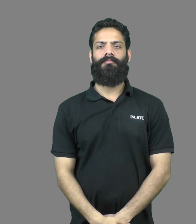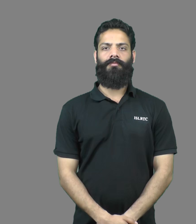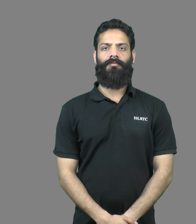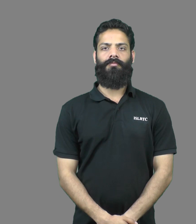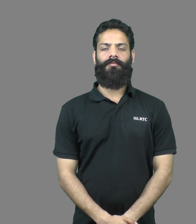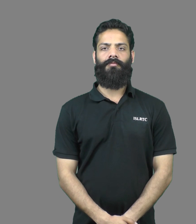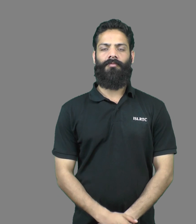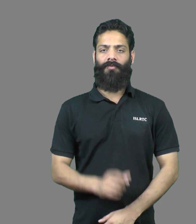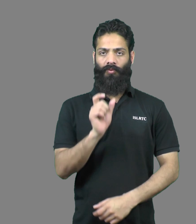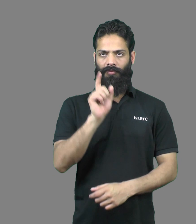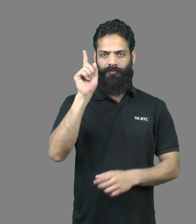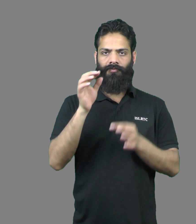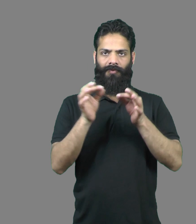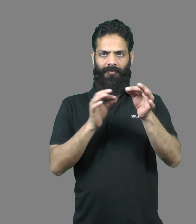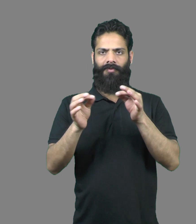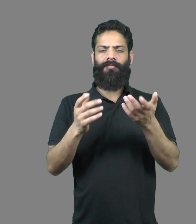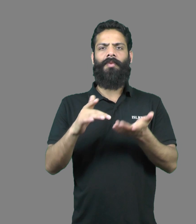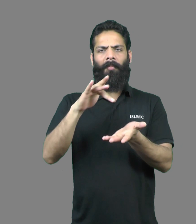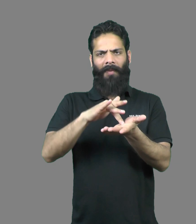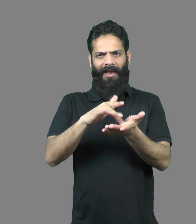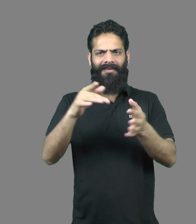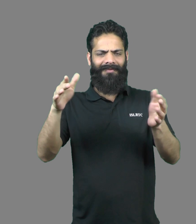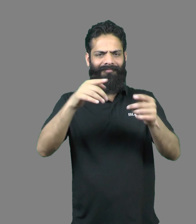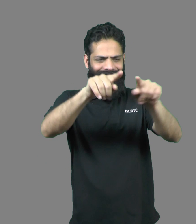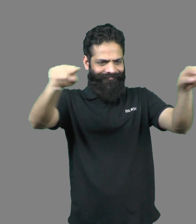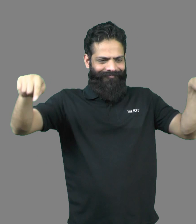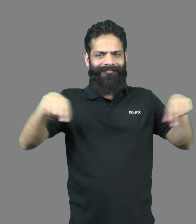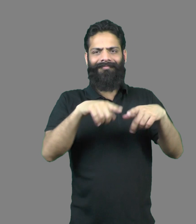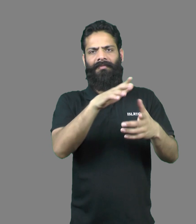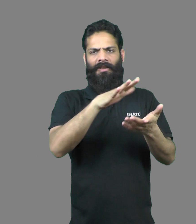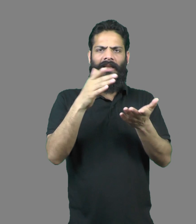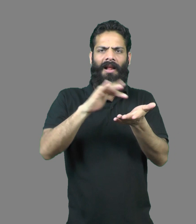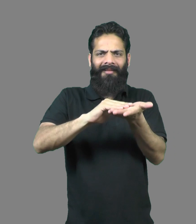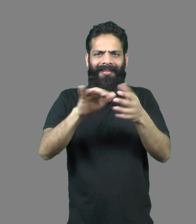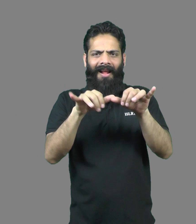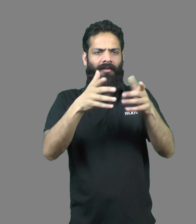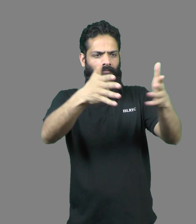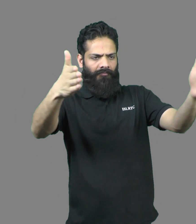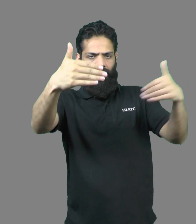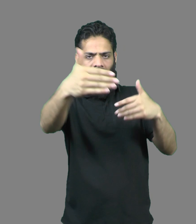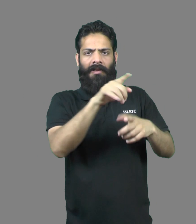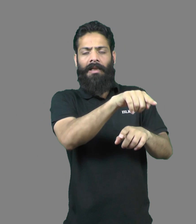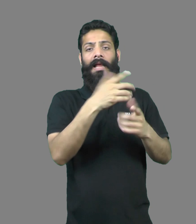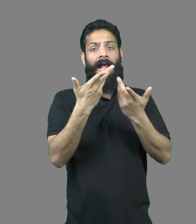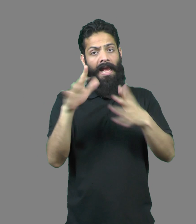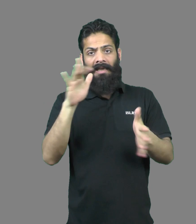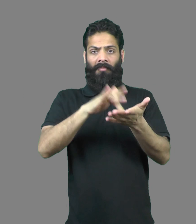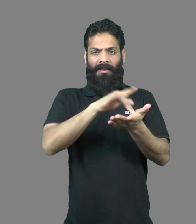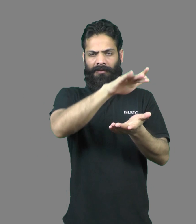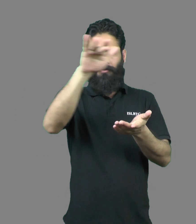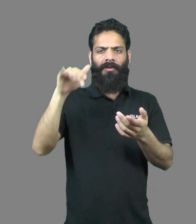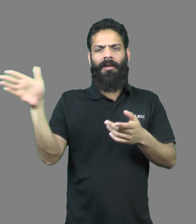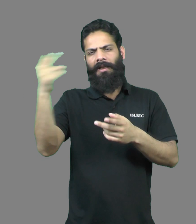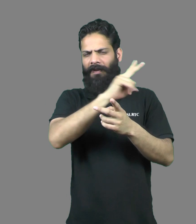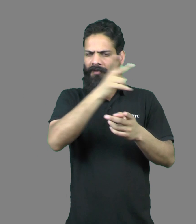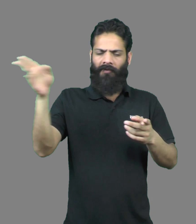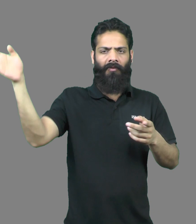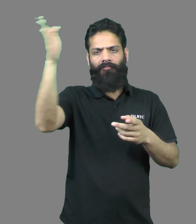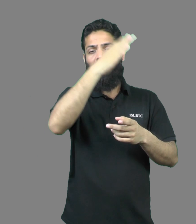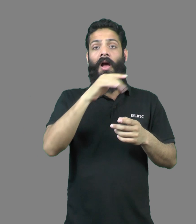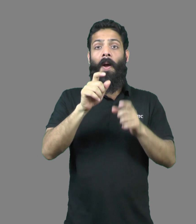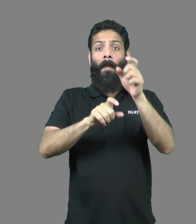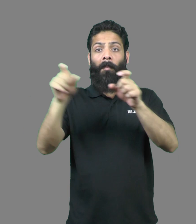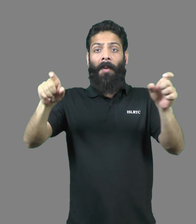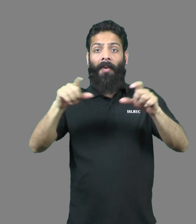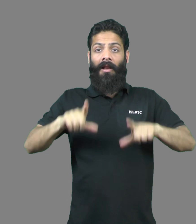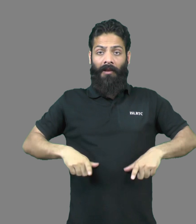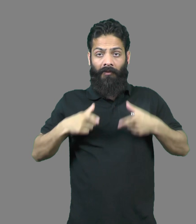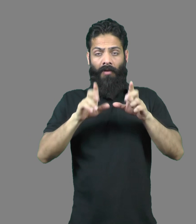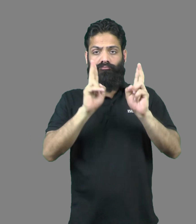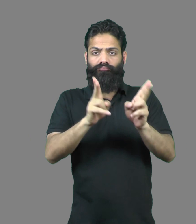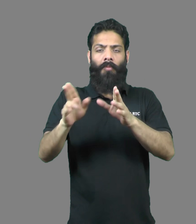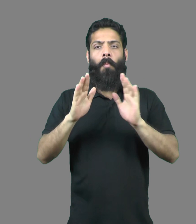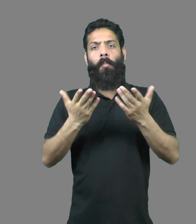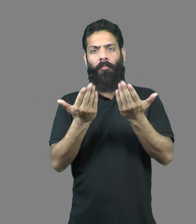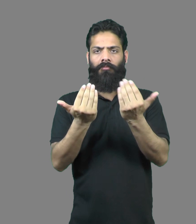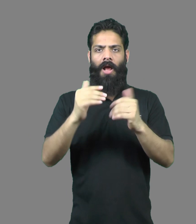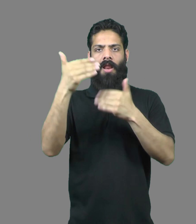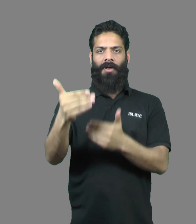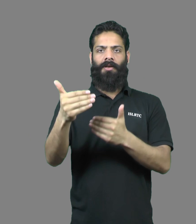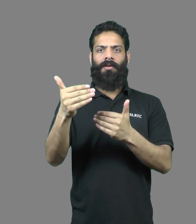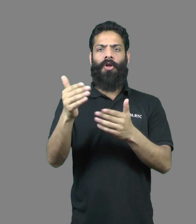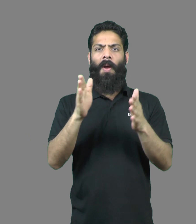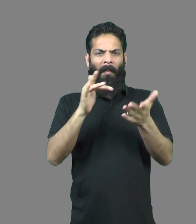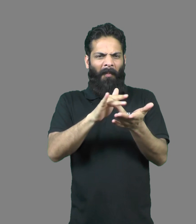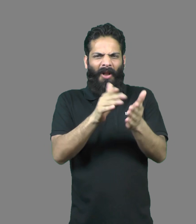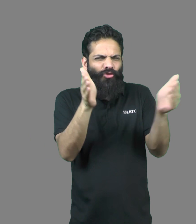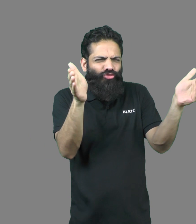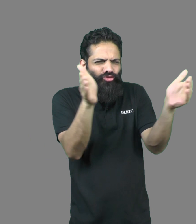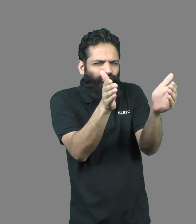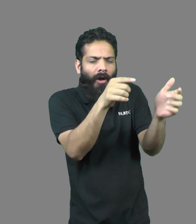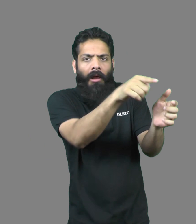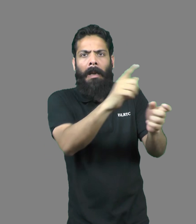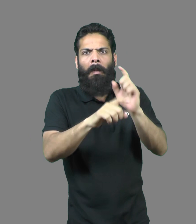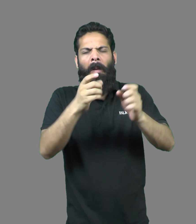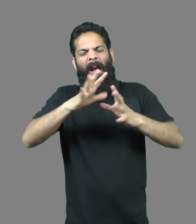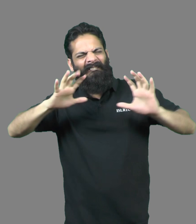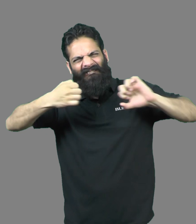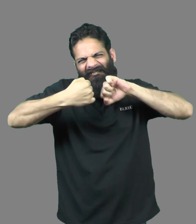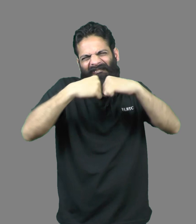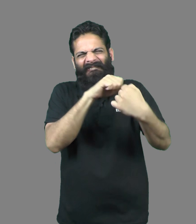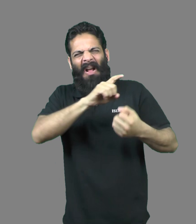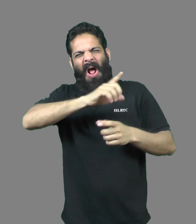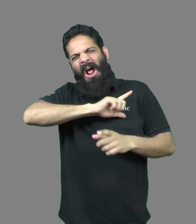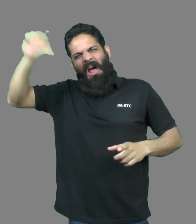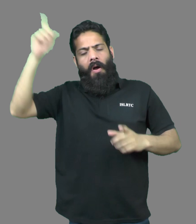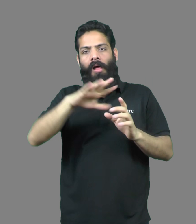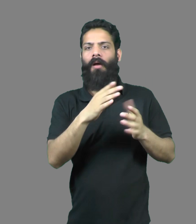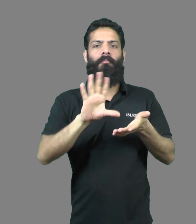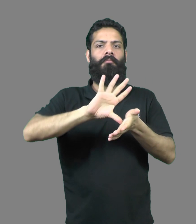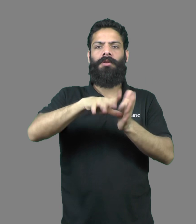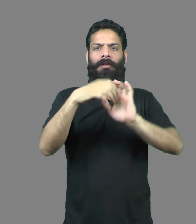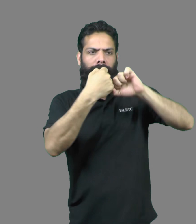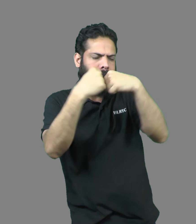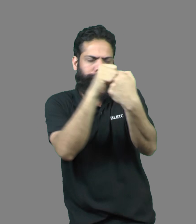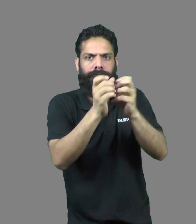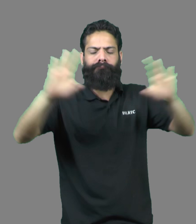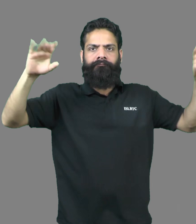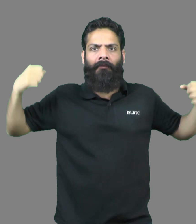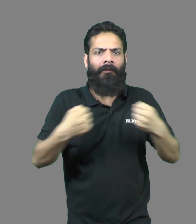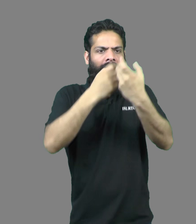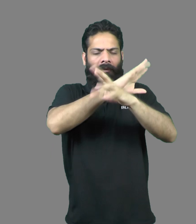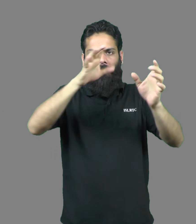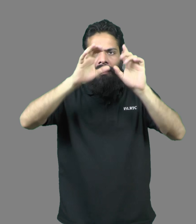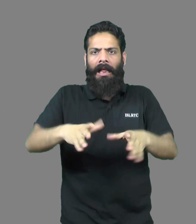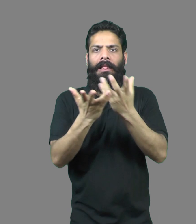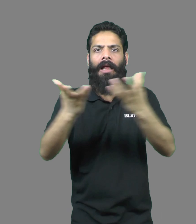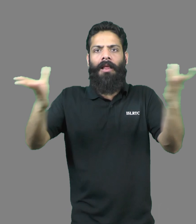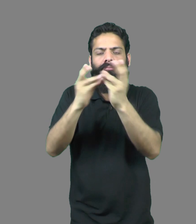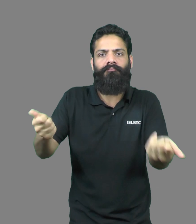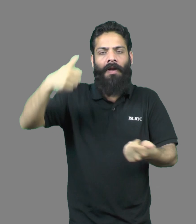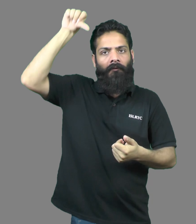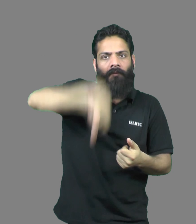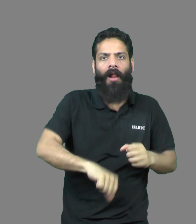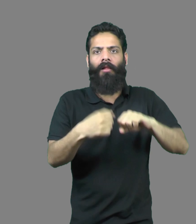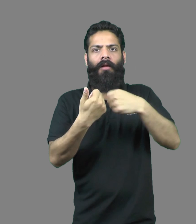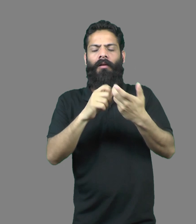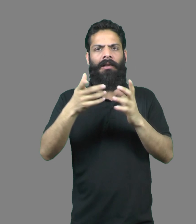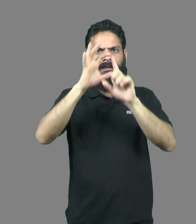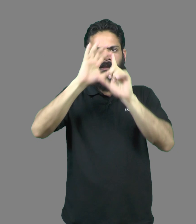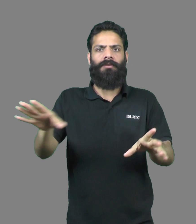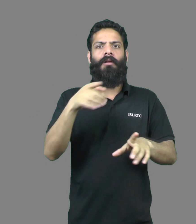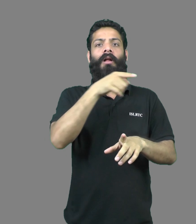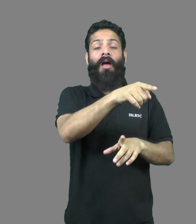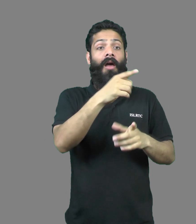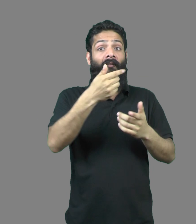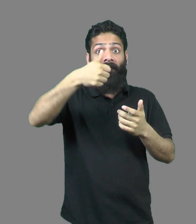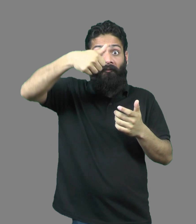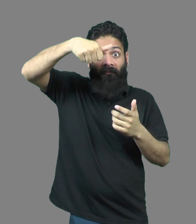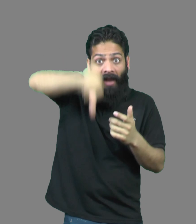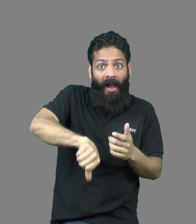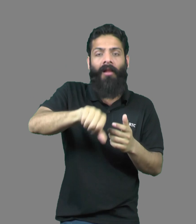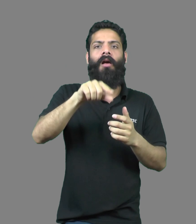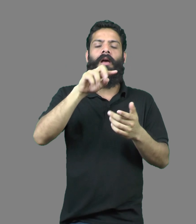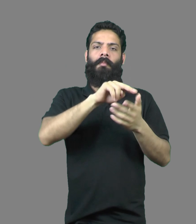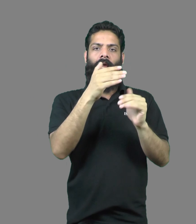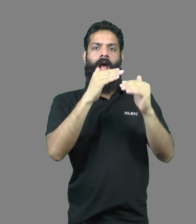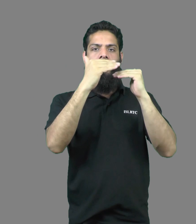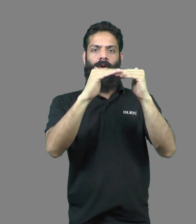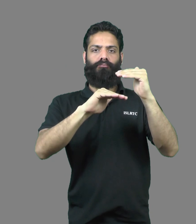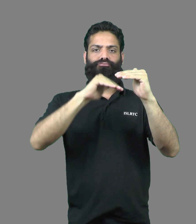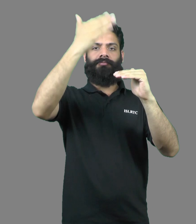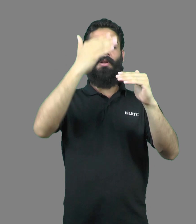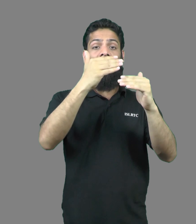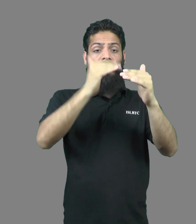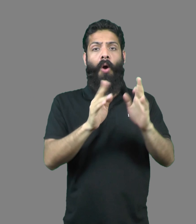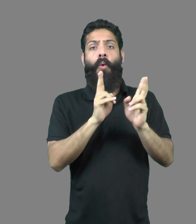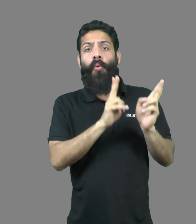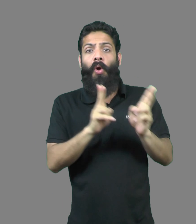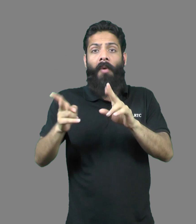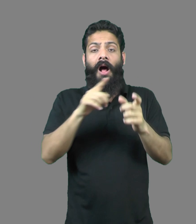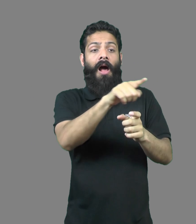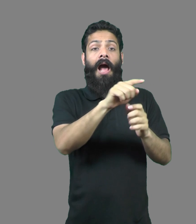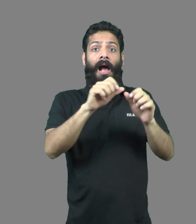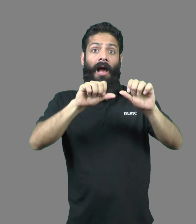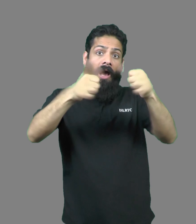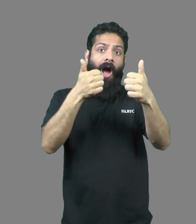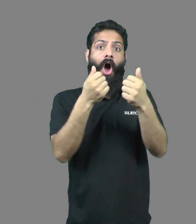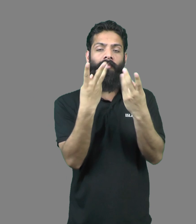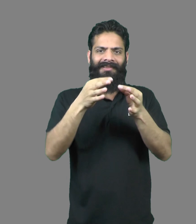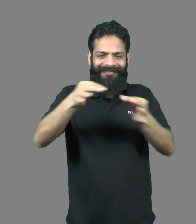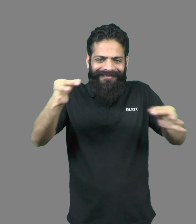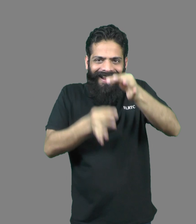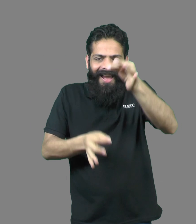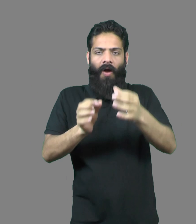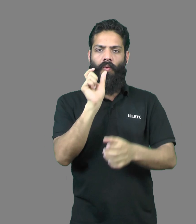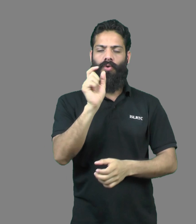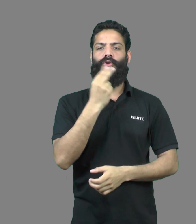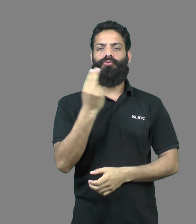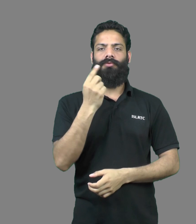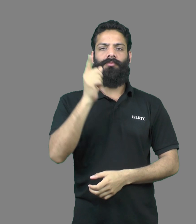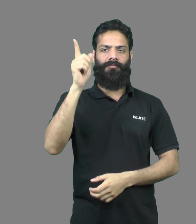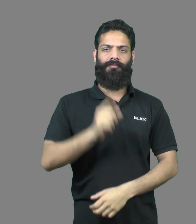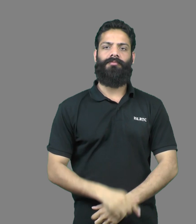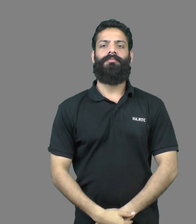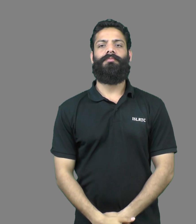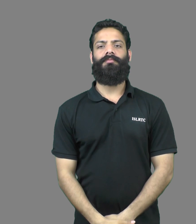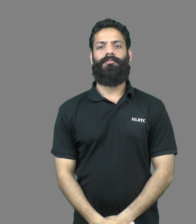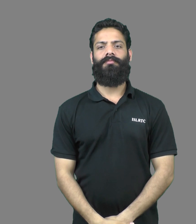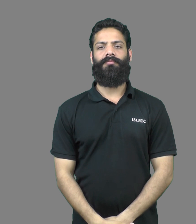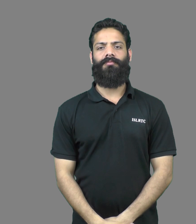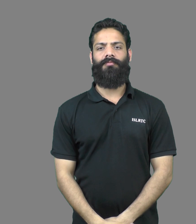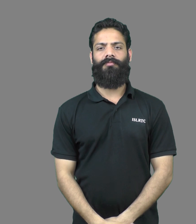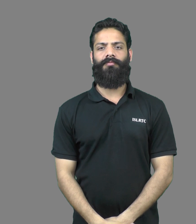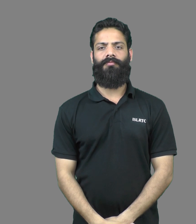Biocapacity